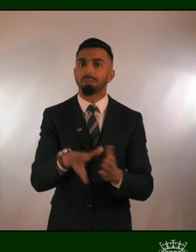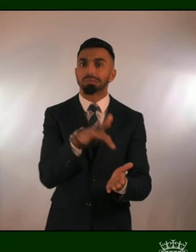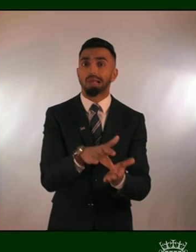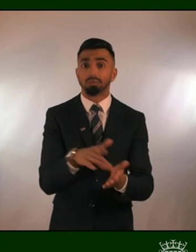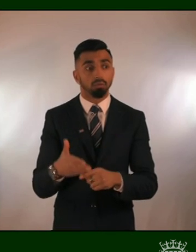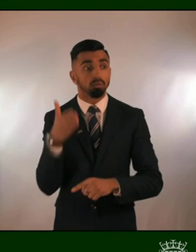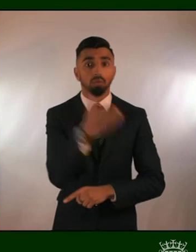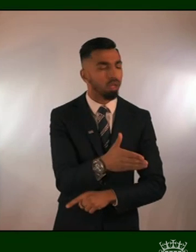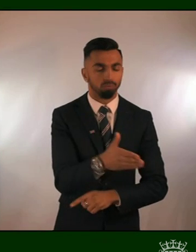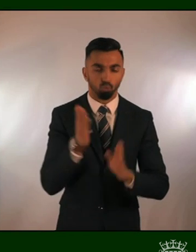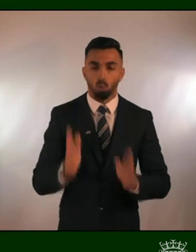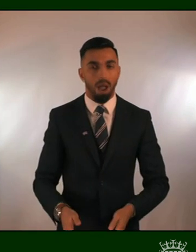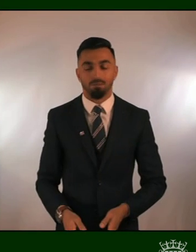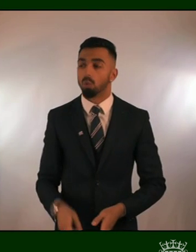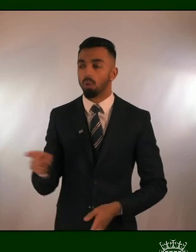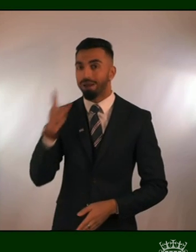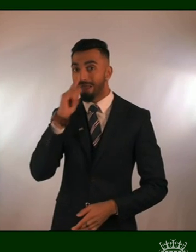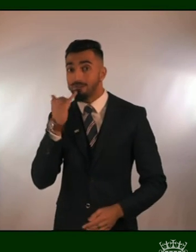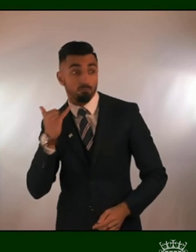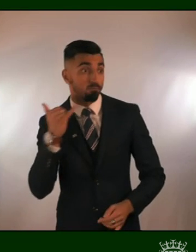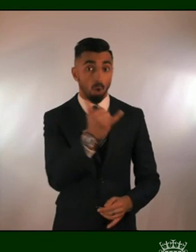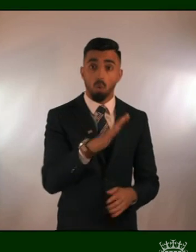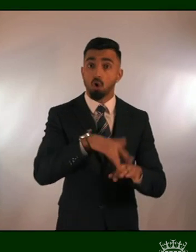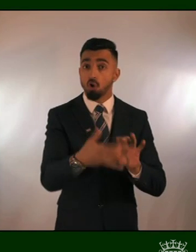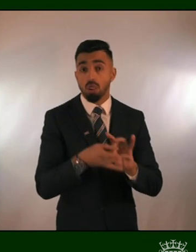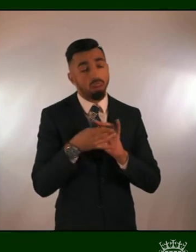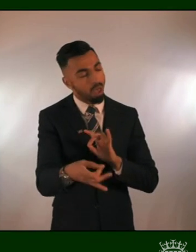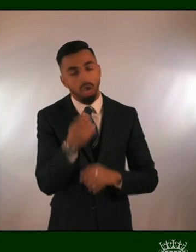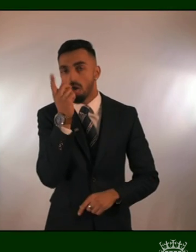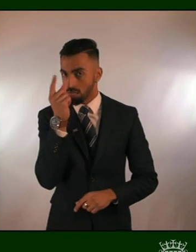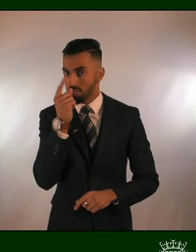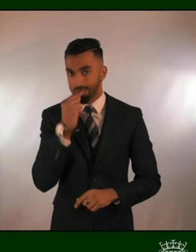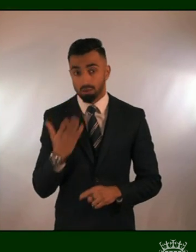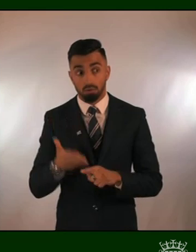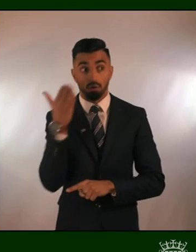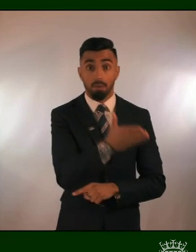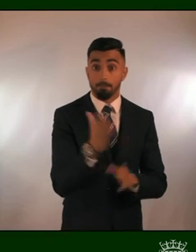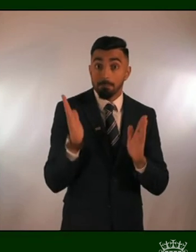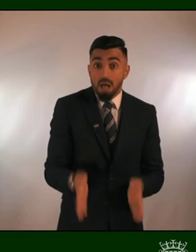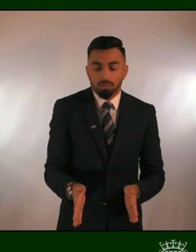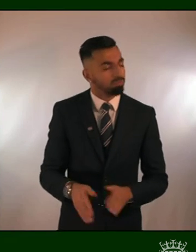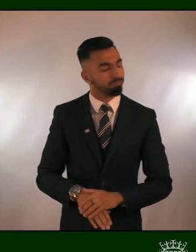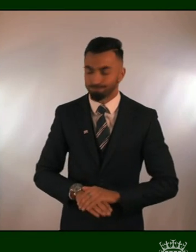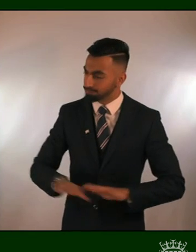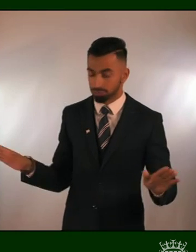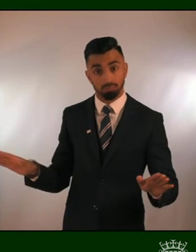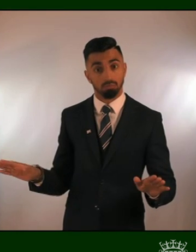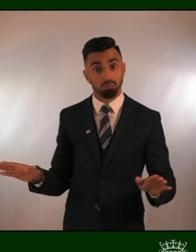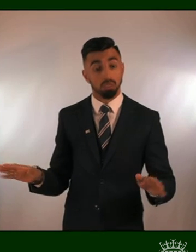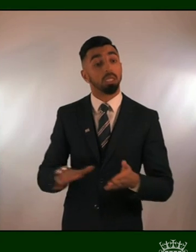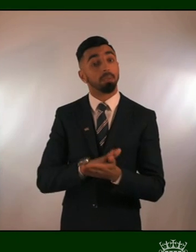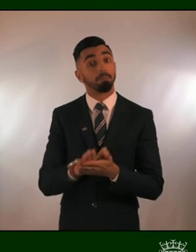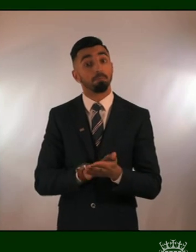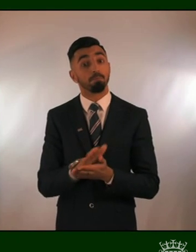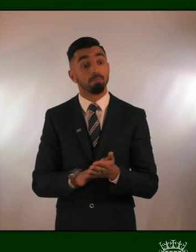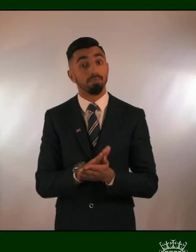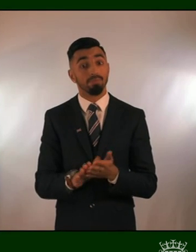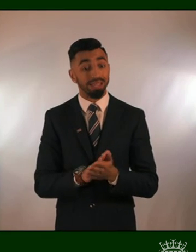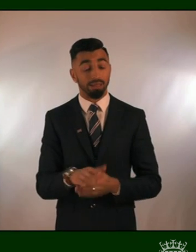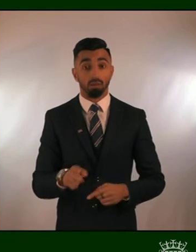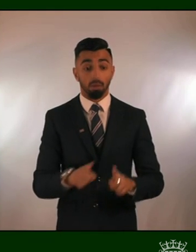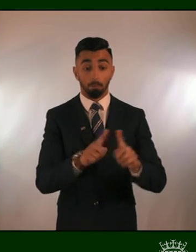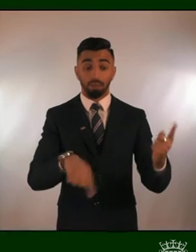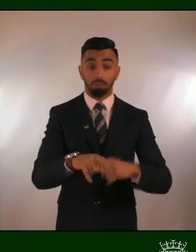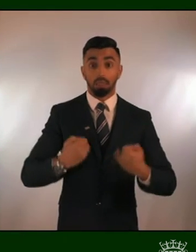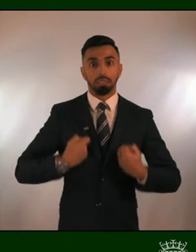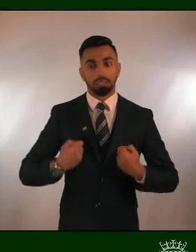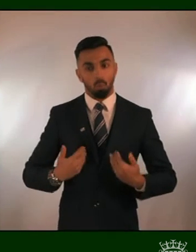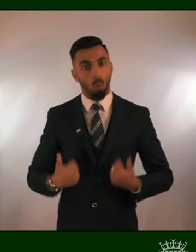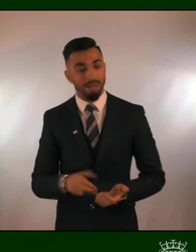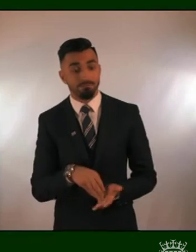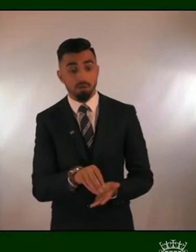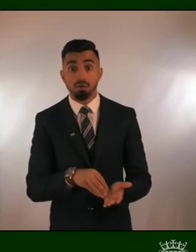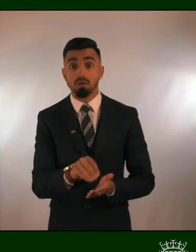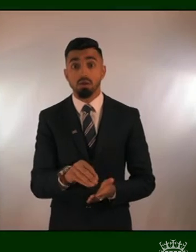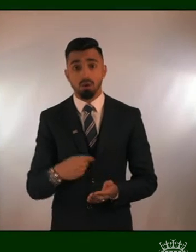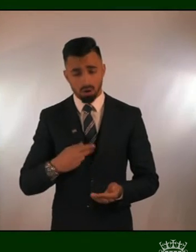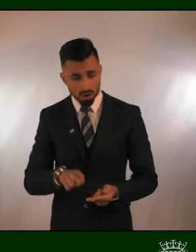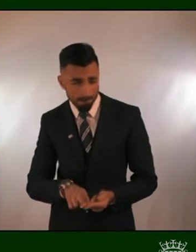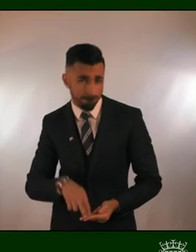Taken together, these measures on ESA and universal credit provide a boost of almost £0.5 billion to our welfare system.